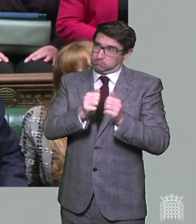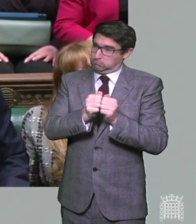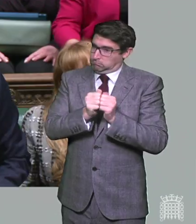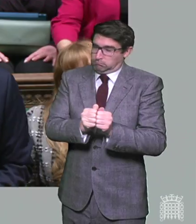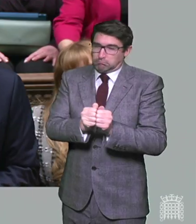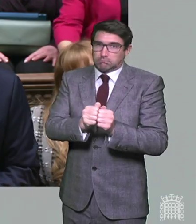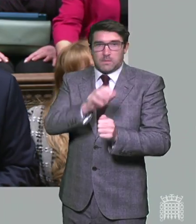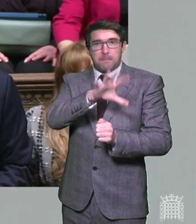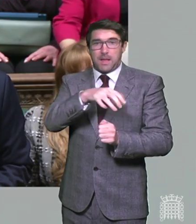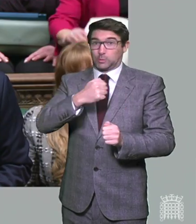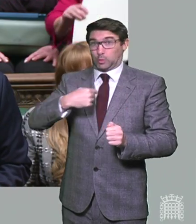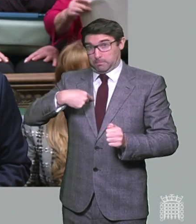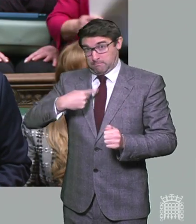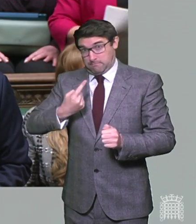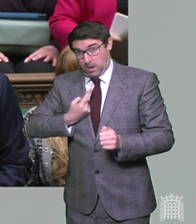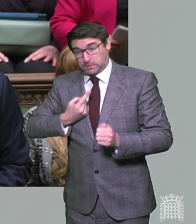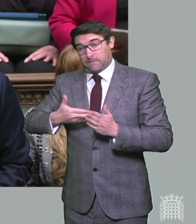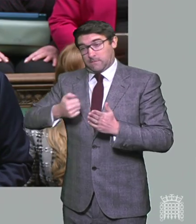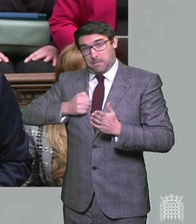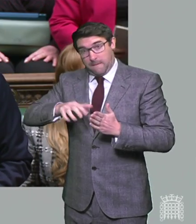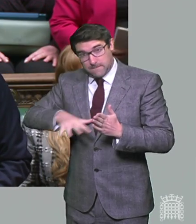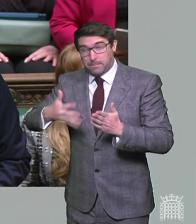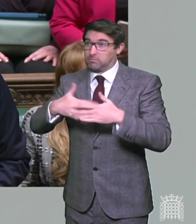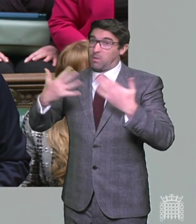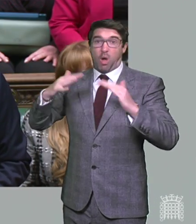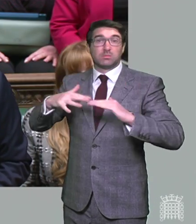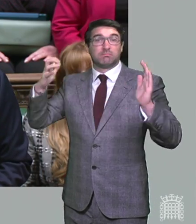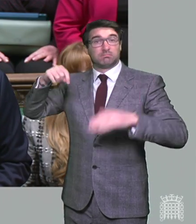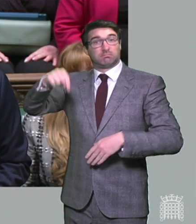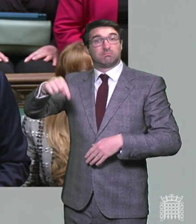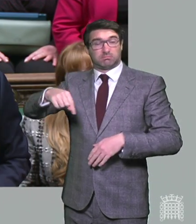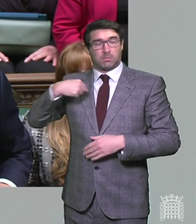The people there are in all our thoughts.